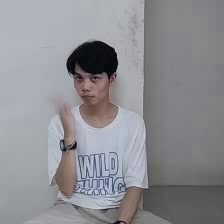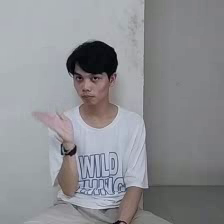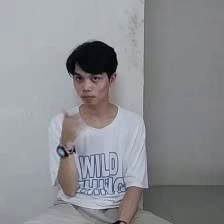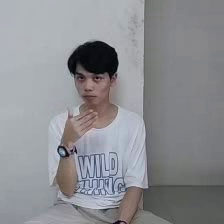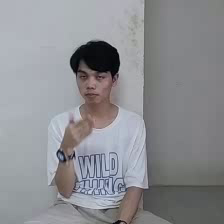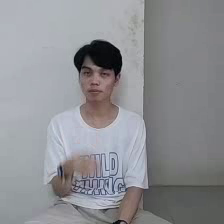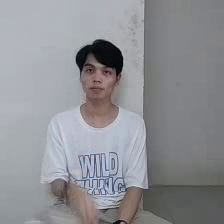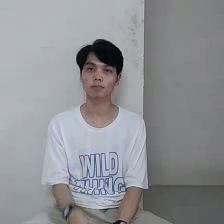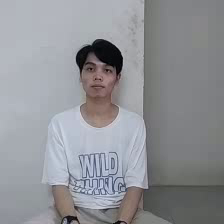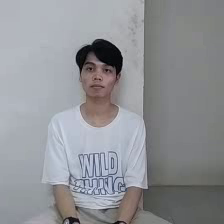Nói xấu